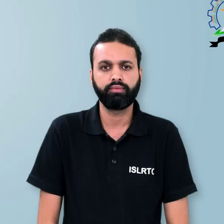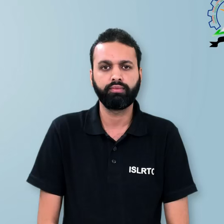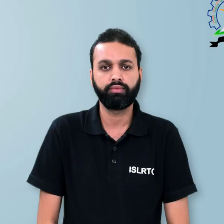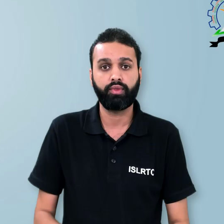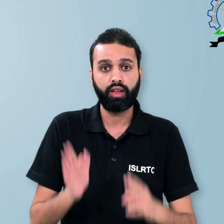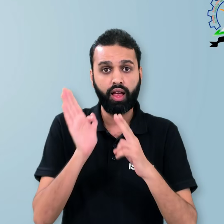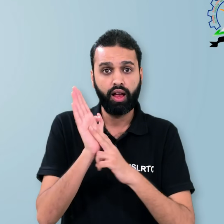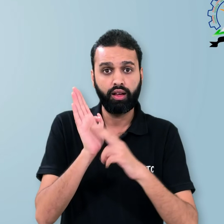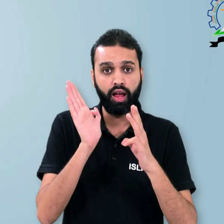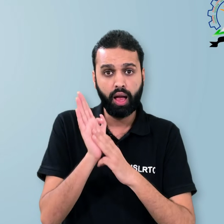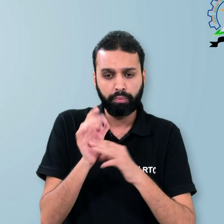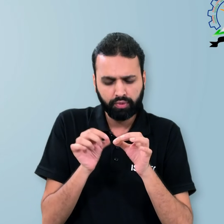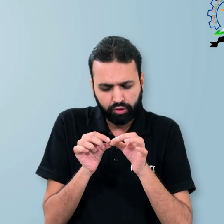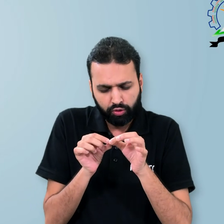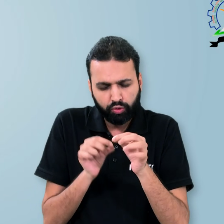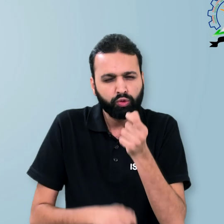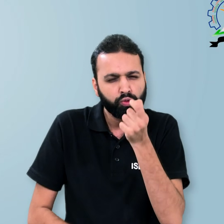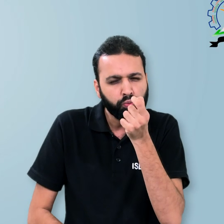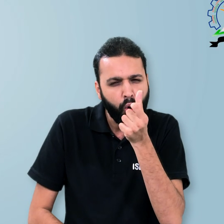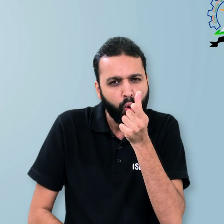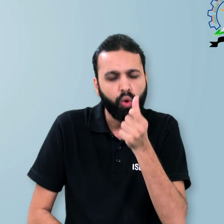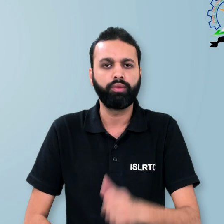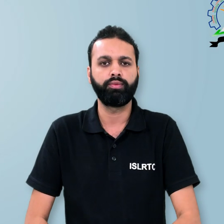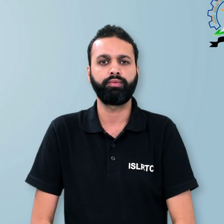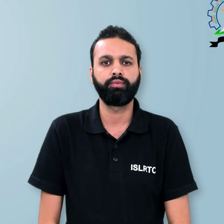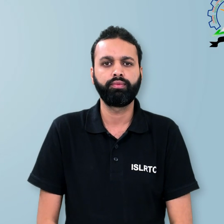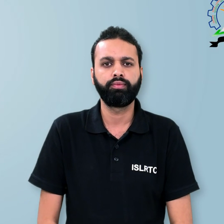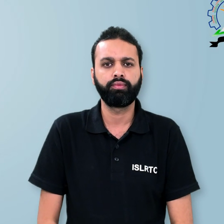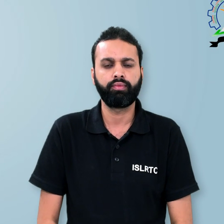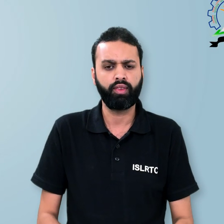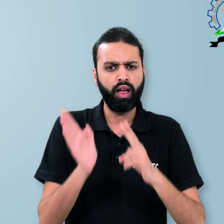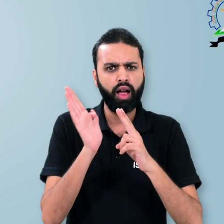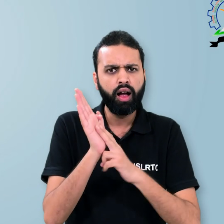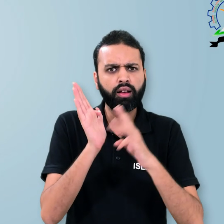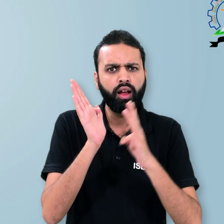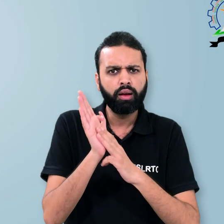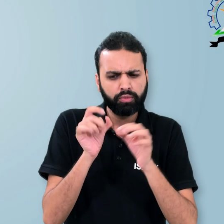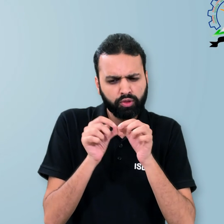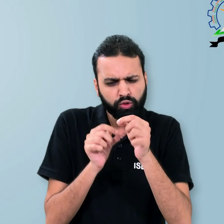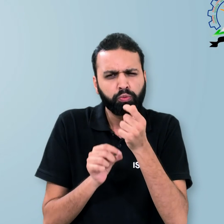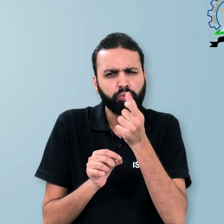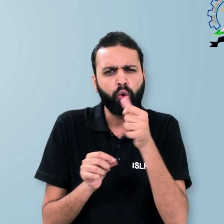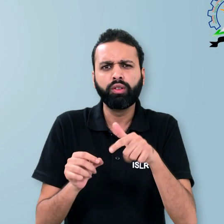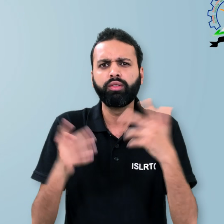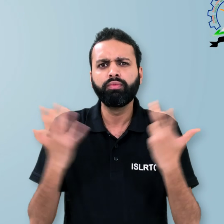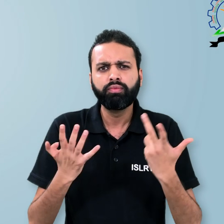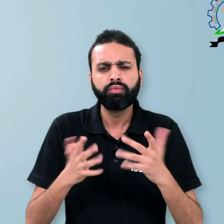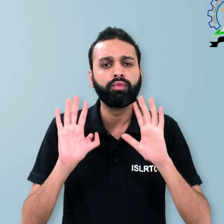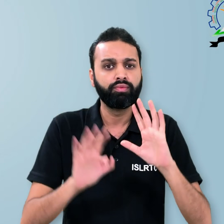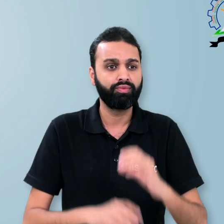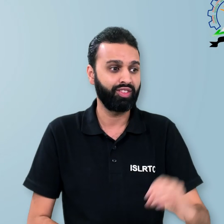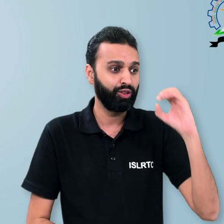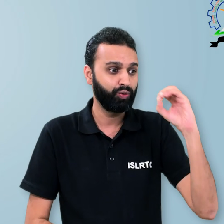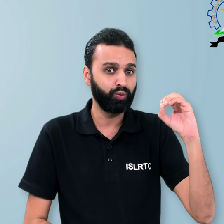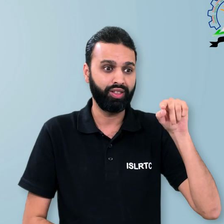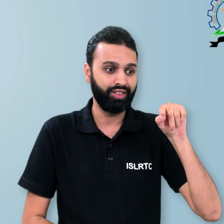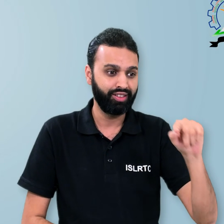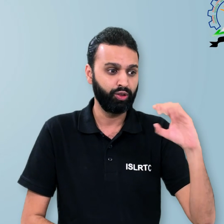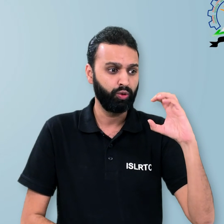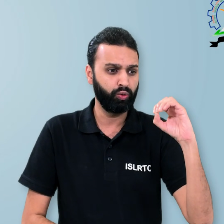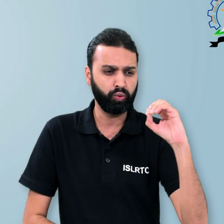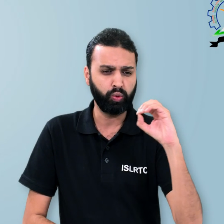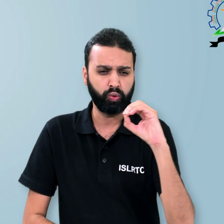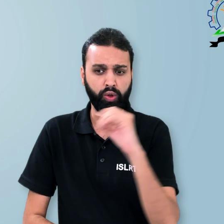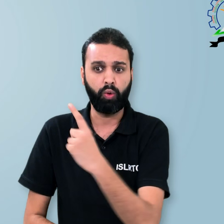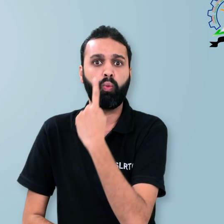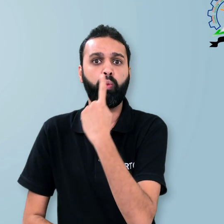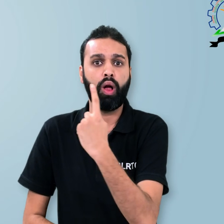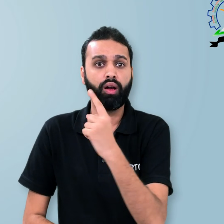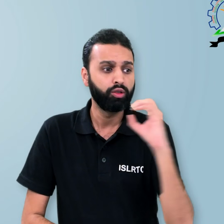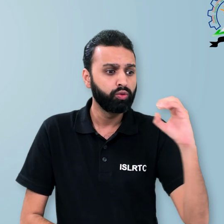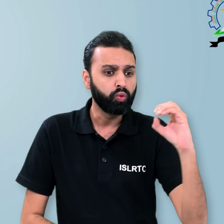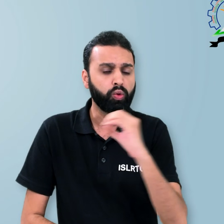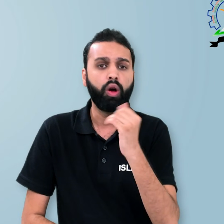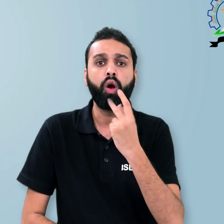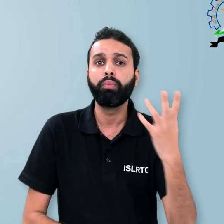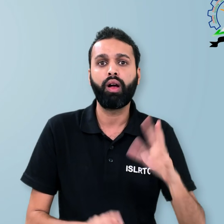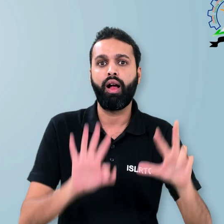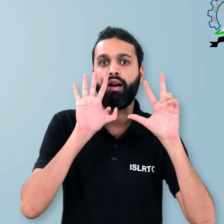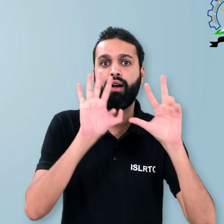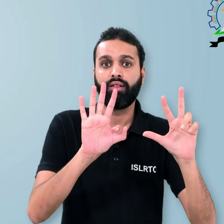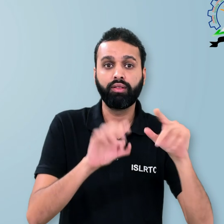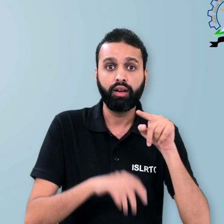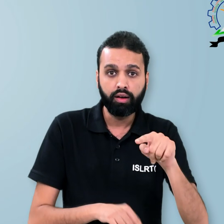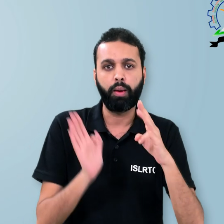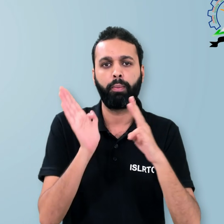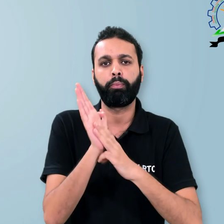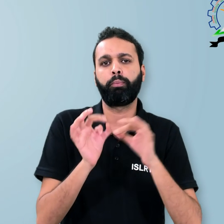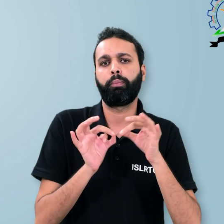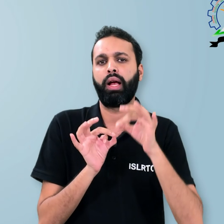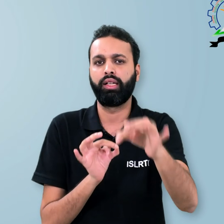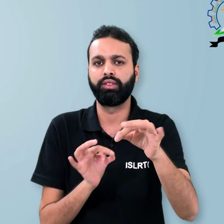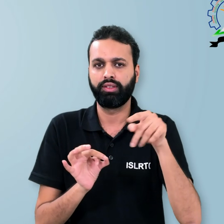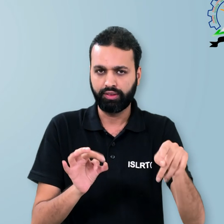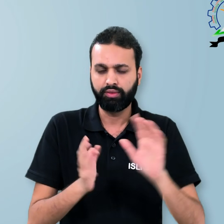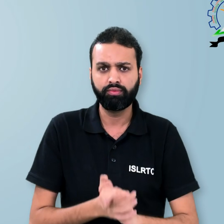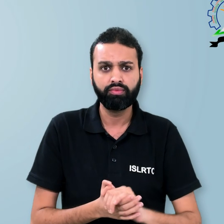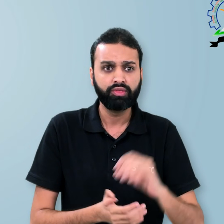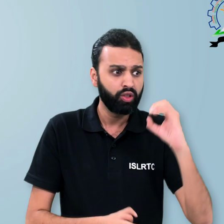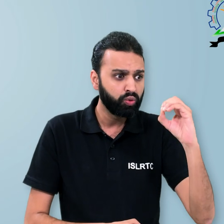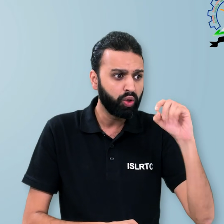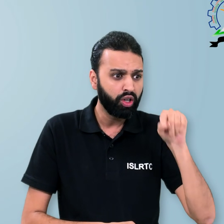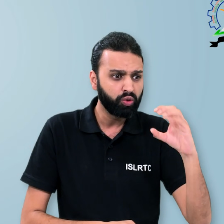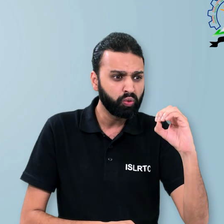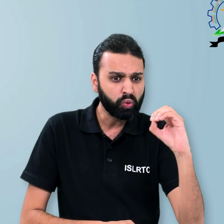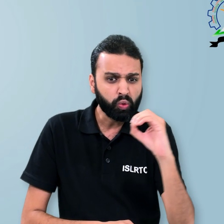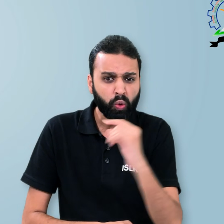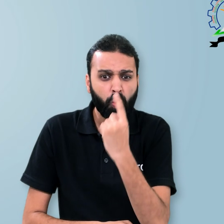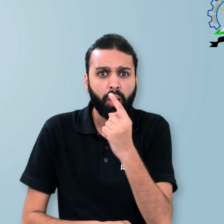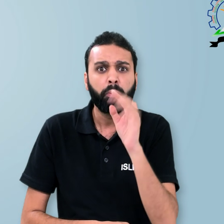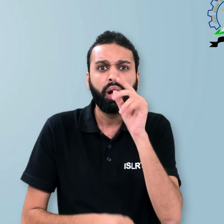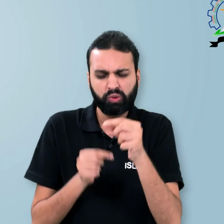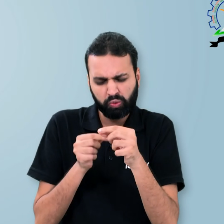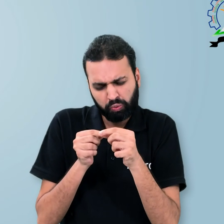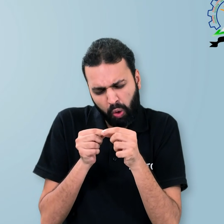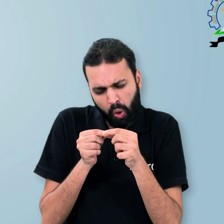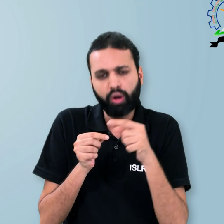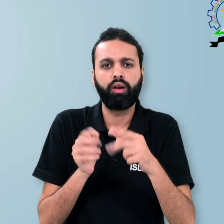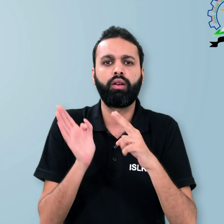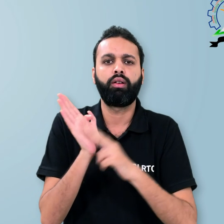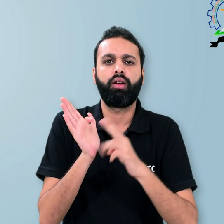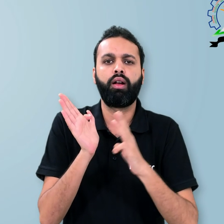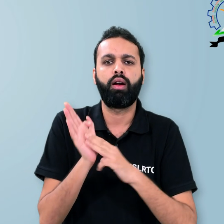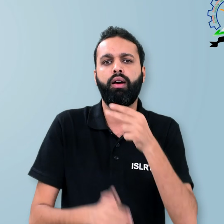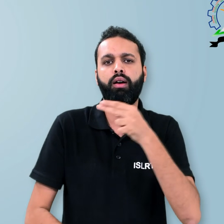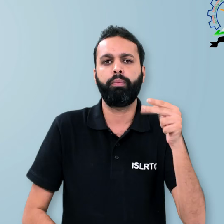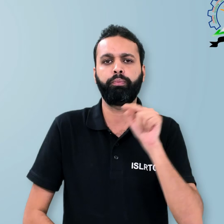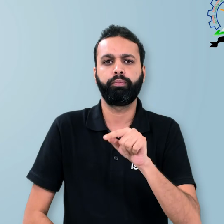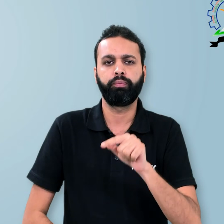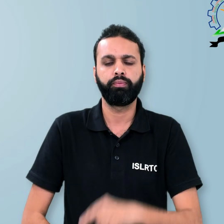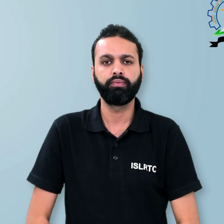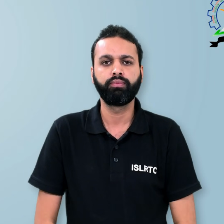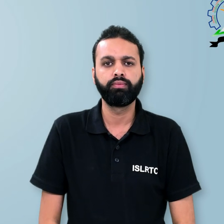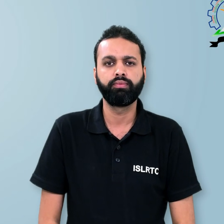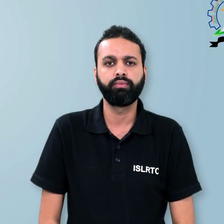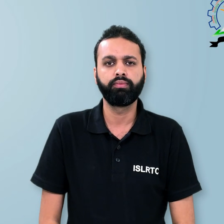Nano- The prefix ""nano-"" denotes one billionth (1/1,000,000,000) of the base unit. Example: 1 nanometer (nm) = 0.000000001 meters (m).